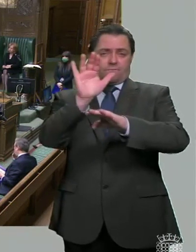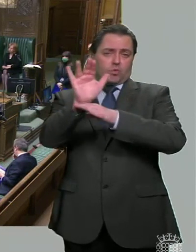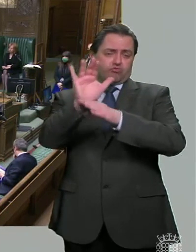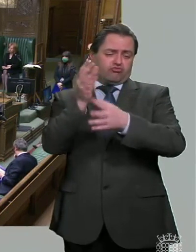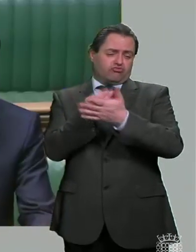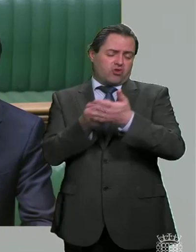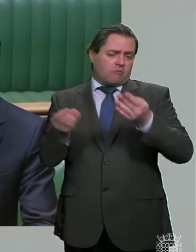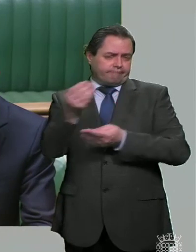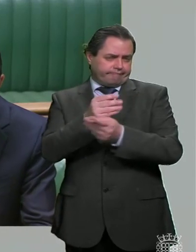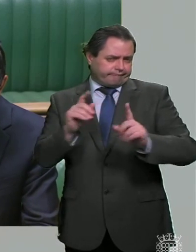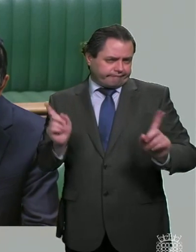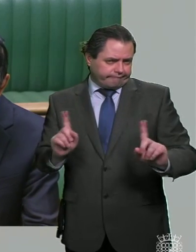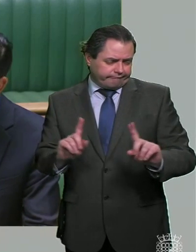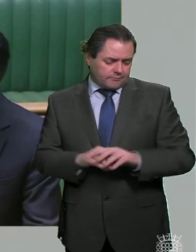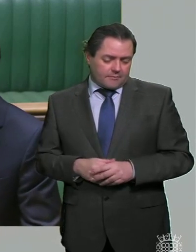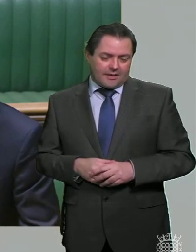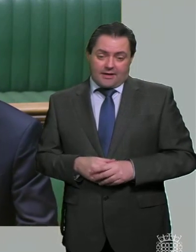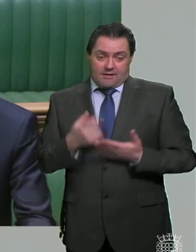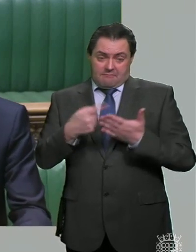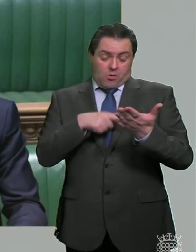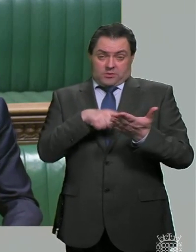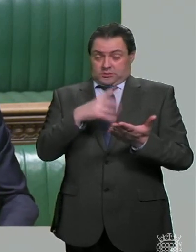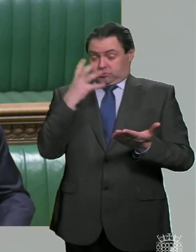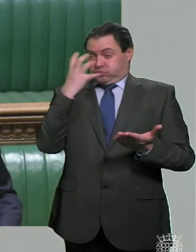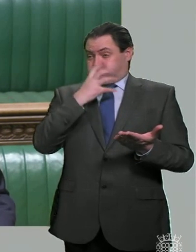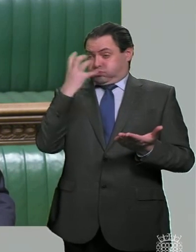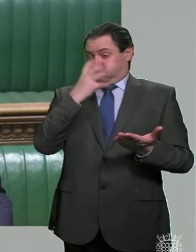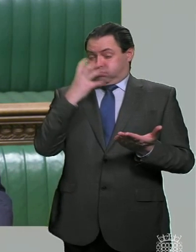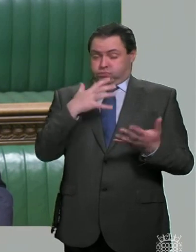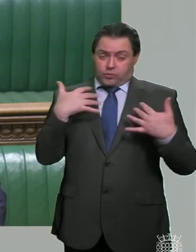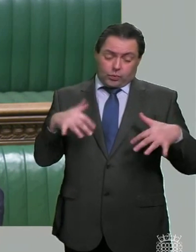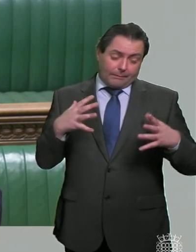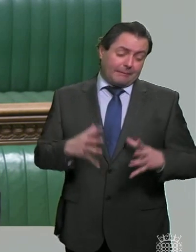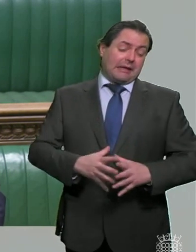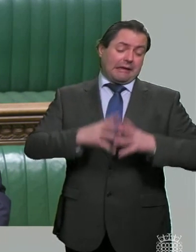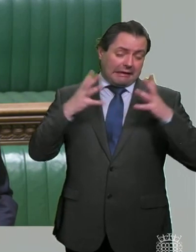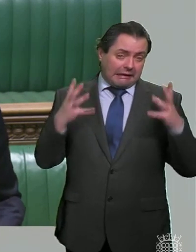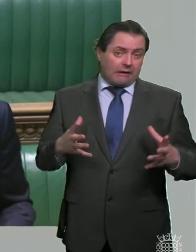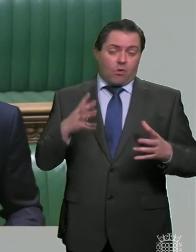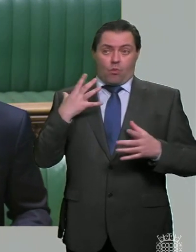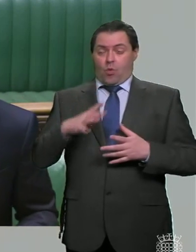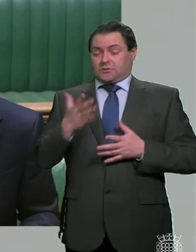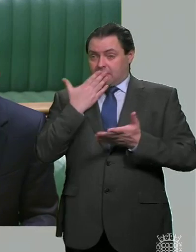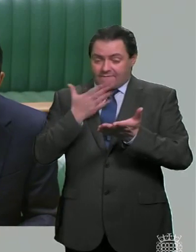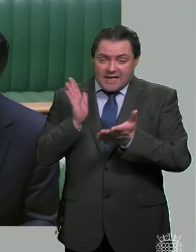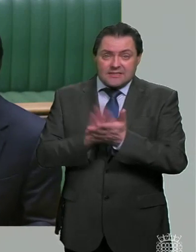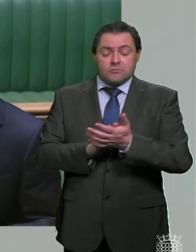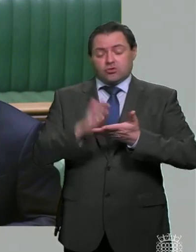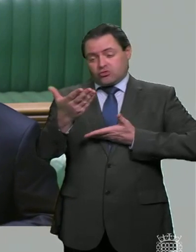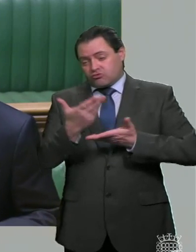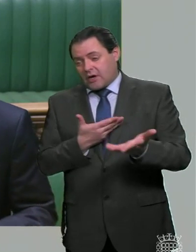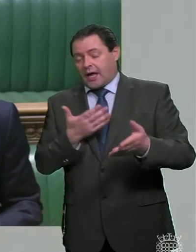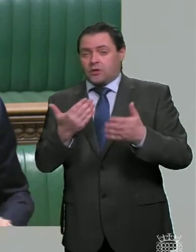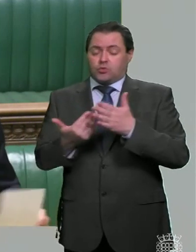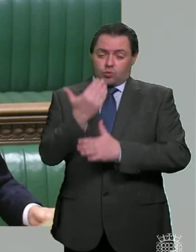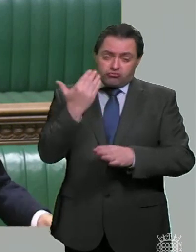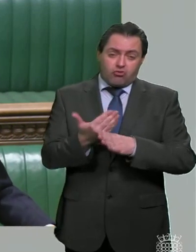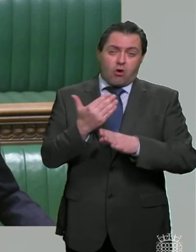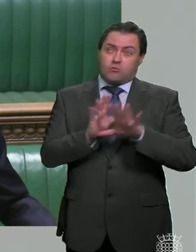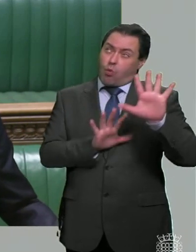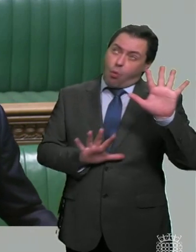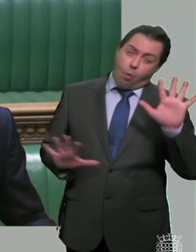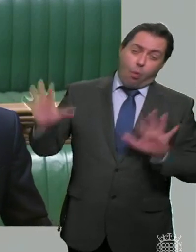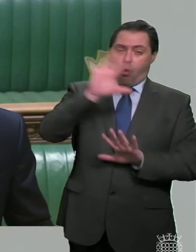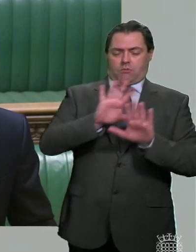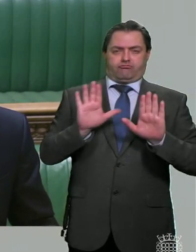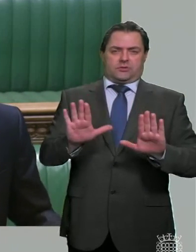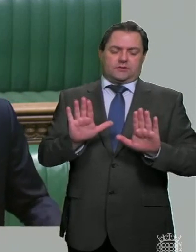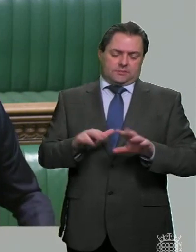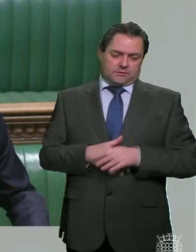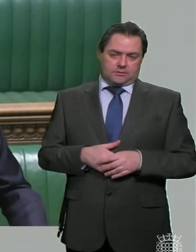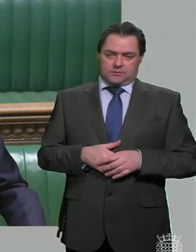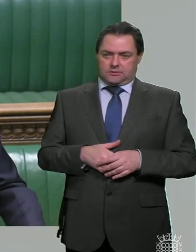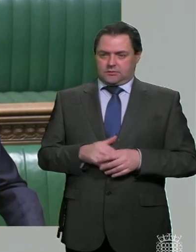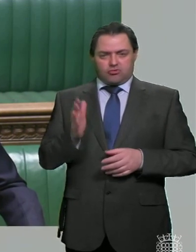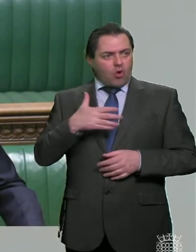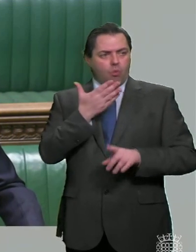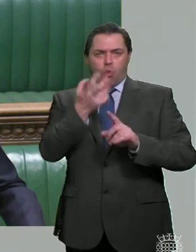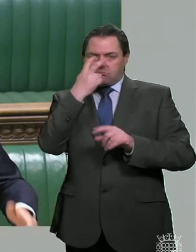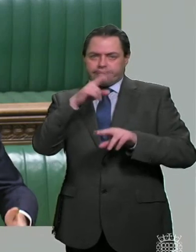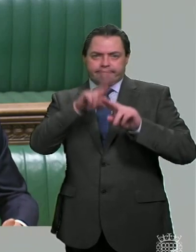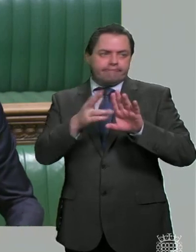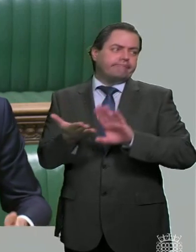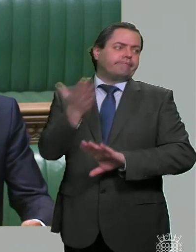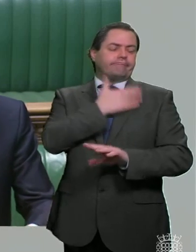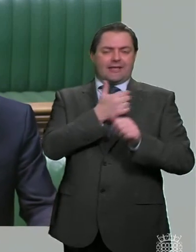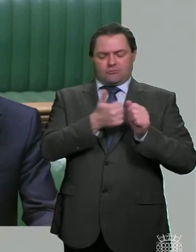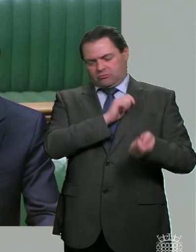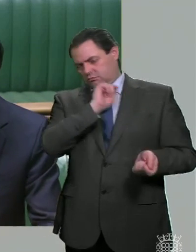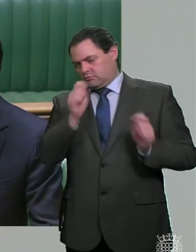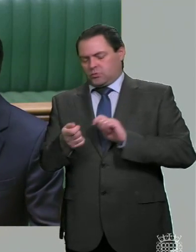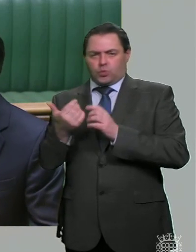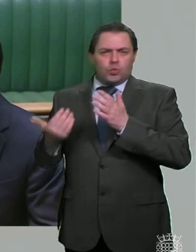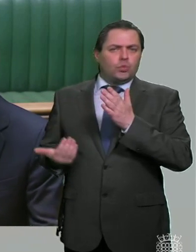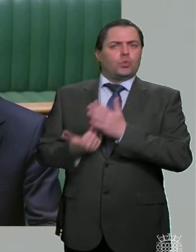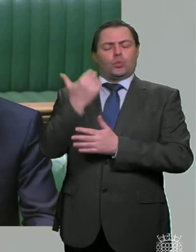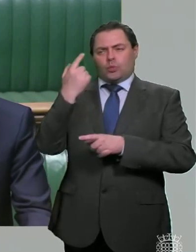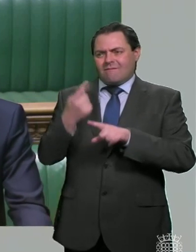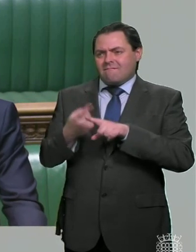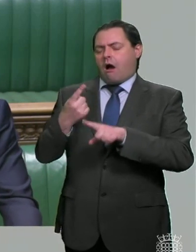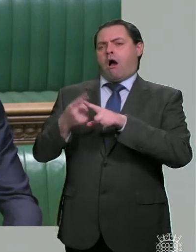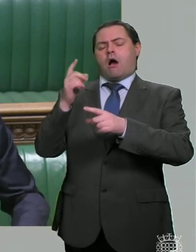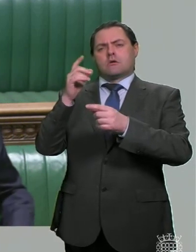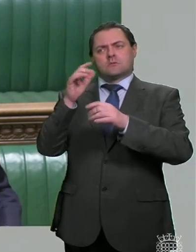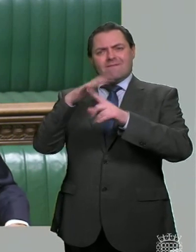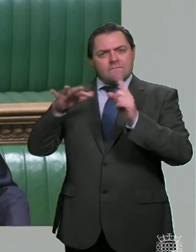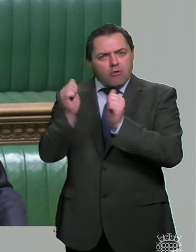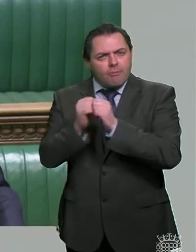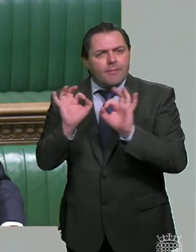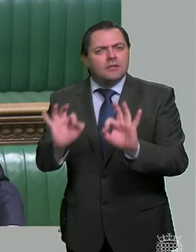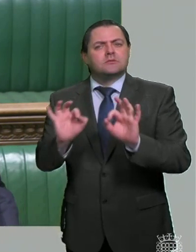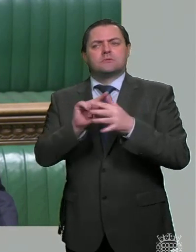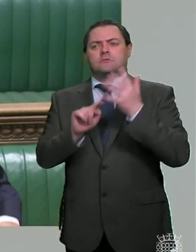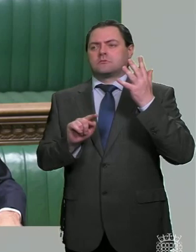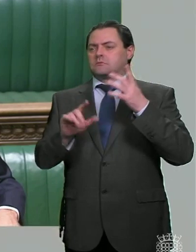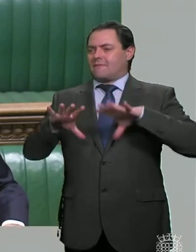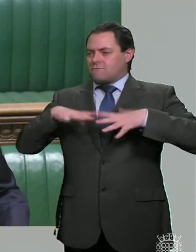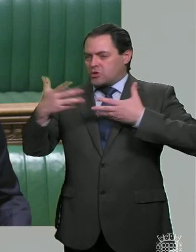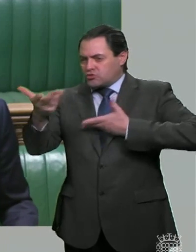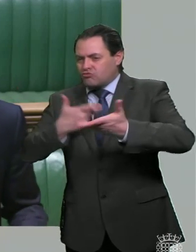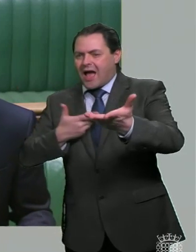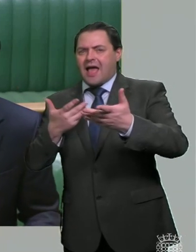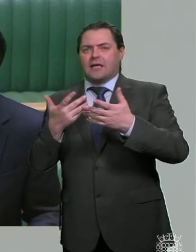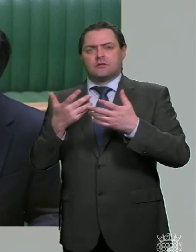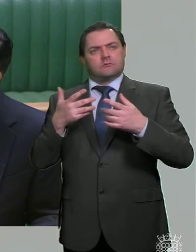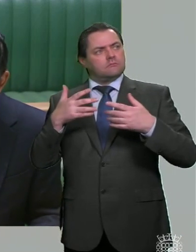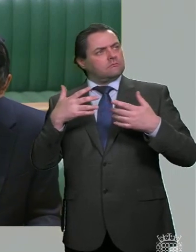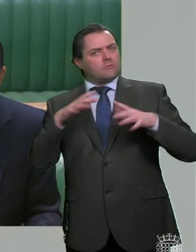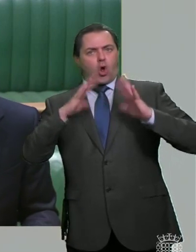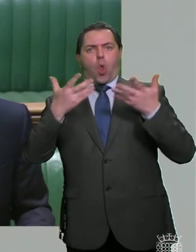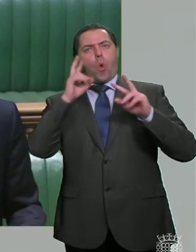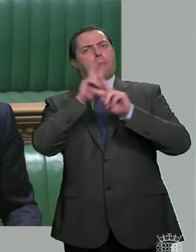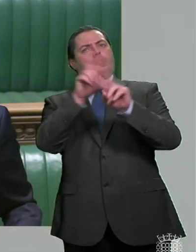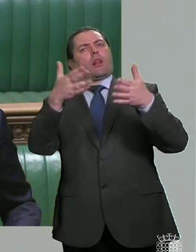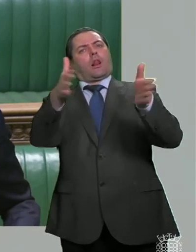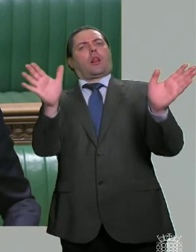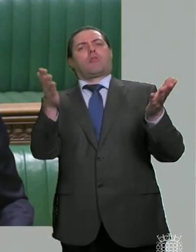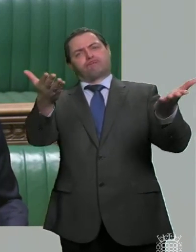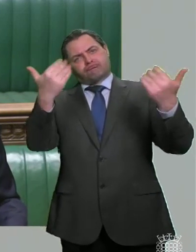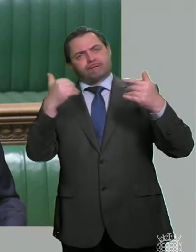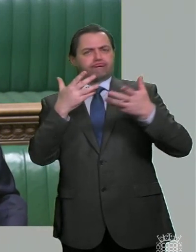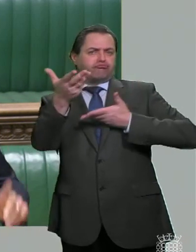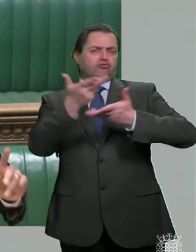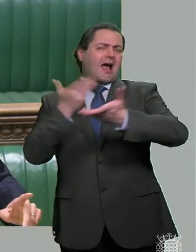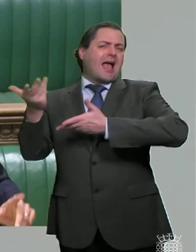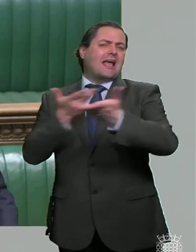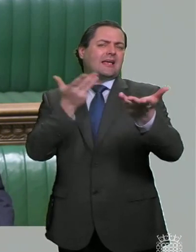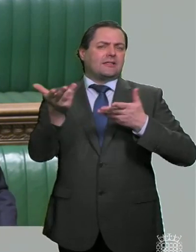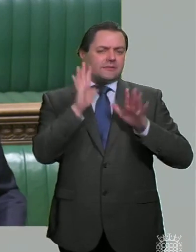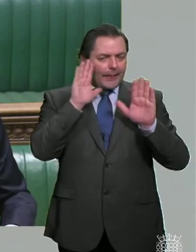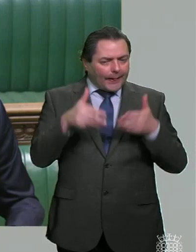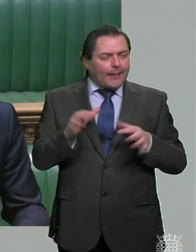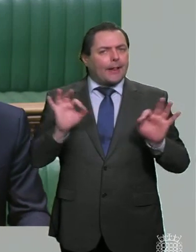It is a policy on a scale that we have never done before—a policy to bring investment, trade, and, most importantly, jobs, right across the country, to replace the industries of the past with green, innovative, fast-growing new businesses, to encourage free trade and reinforce our position as an outward-looking, trading nation that is open to the world, and a